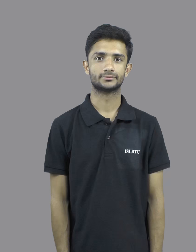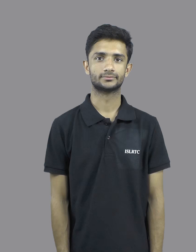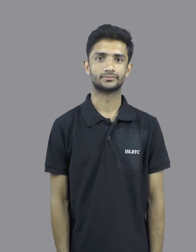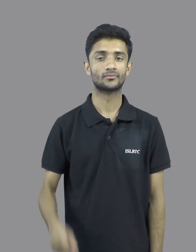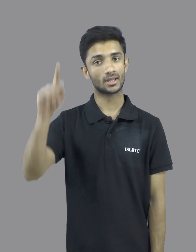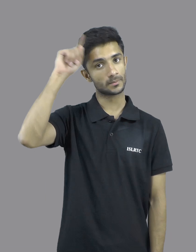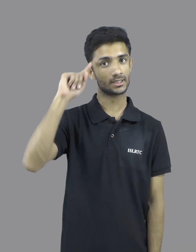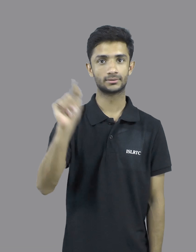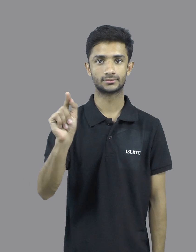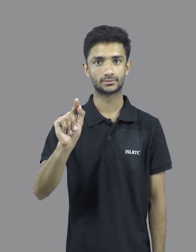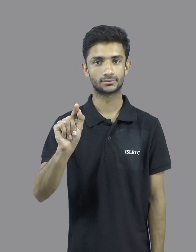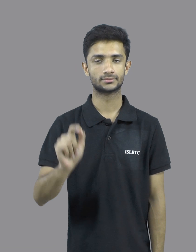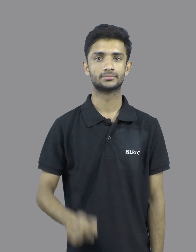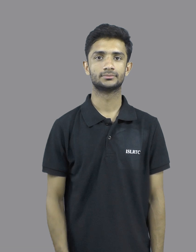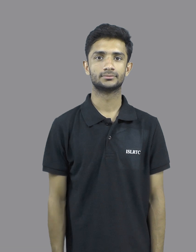Pencil